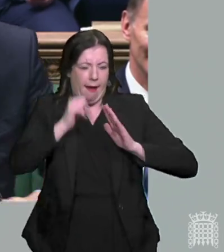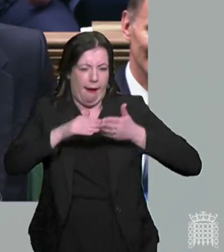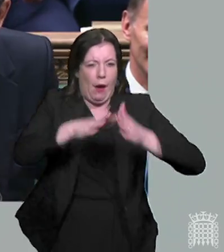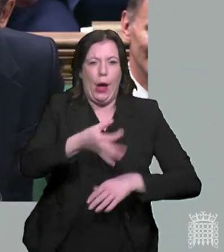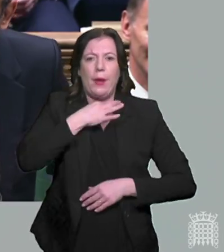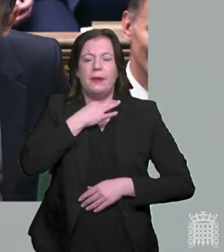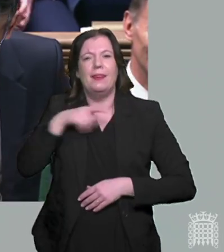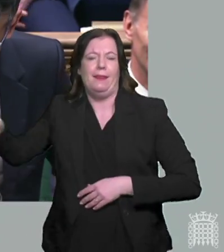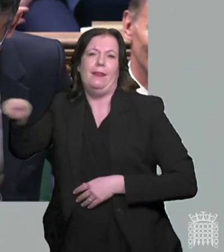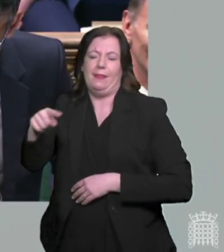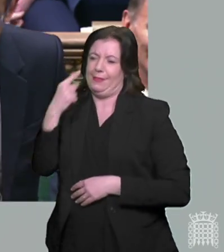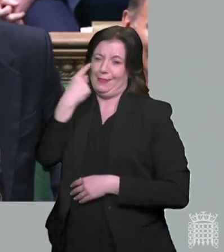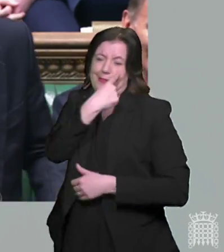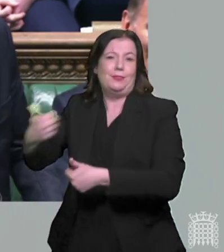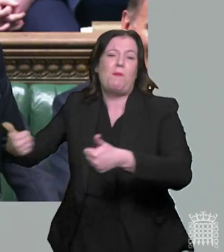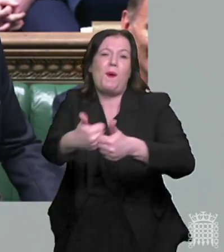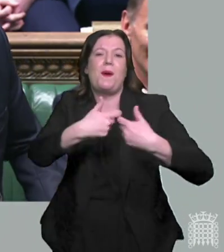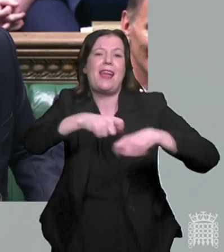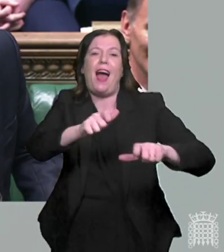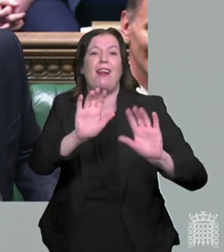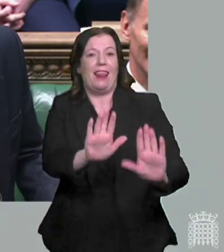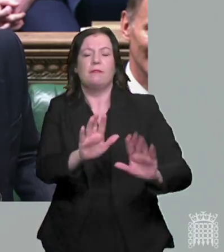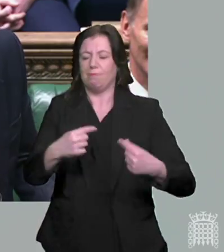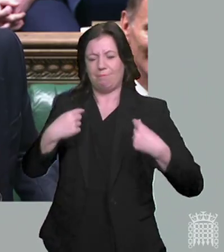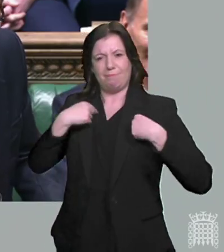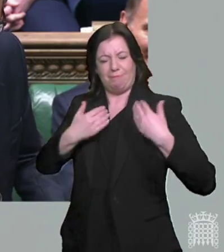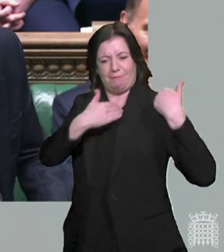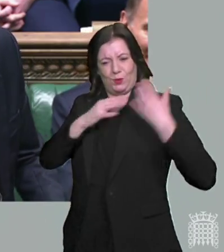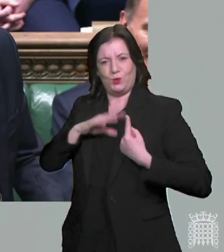That is the substance of what has happened. Instead, what have we done?